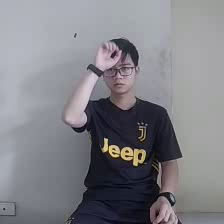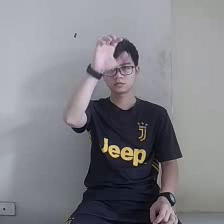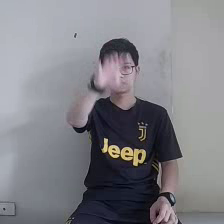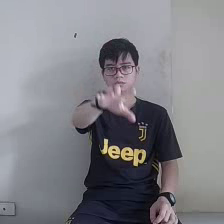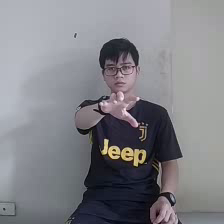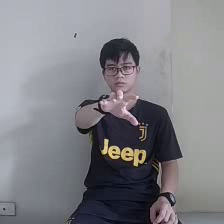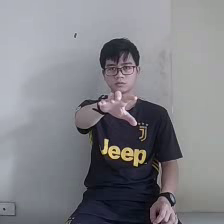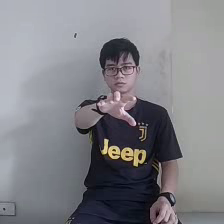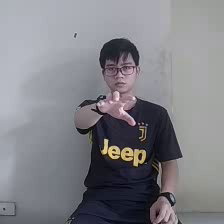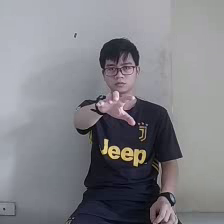Dạy dỗ